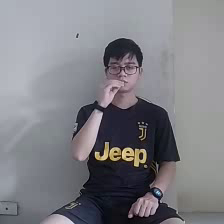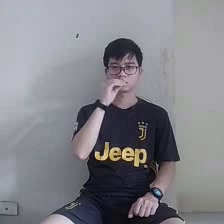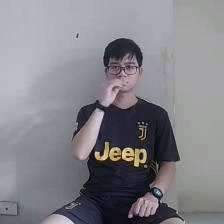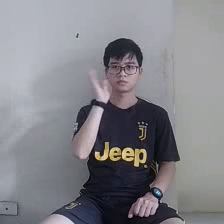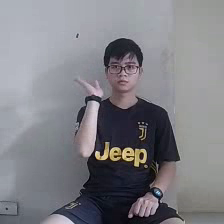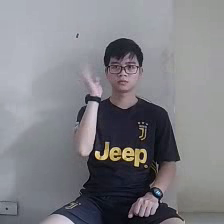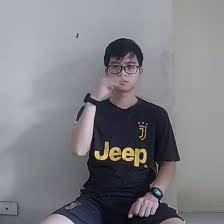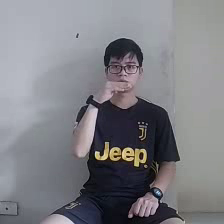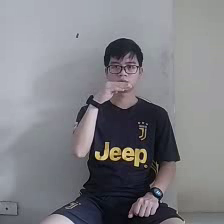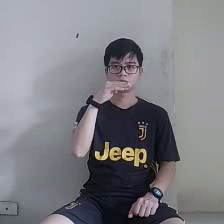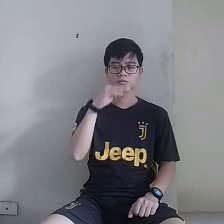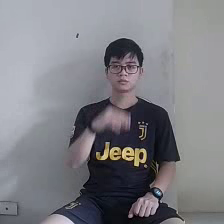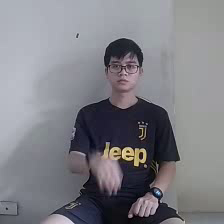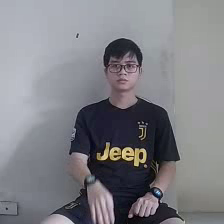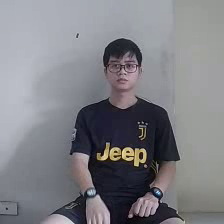Nói xấu